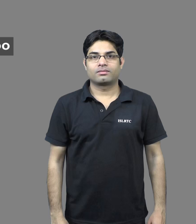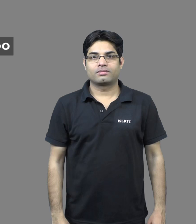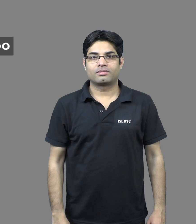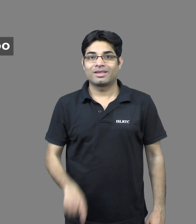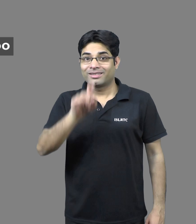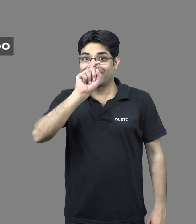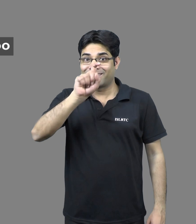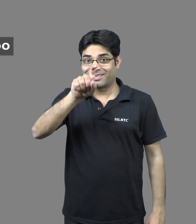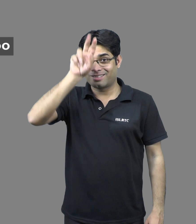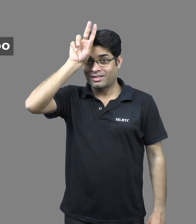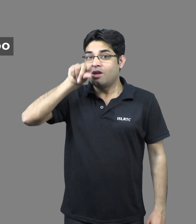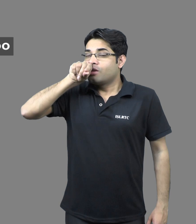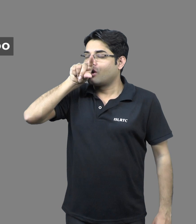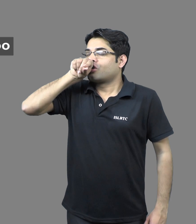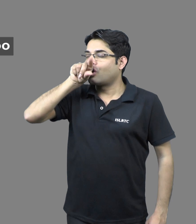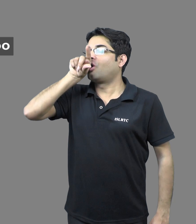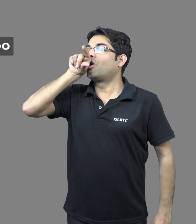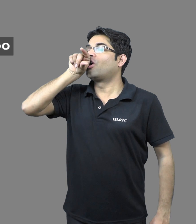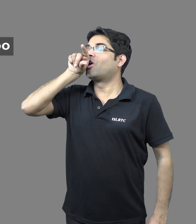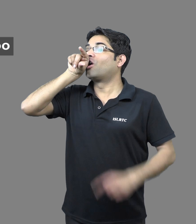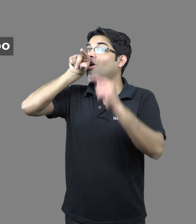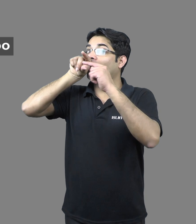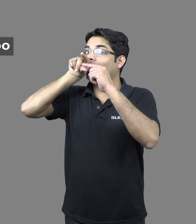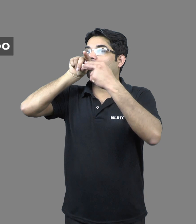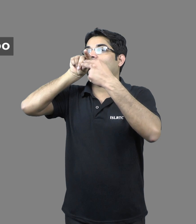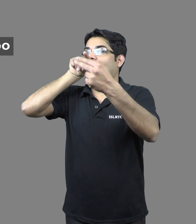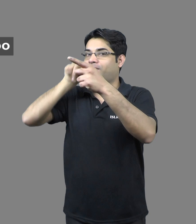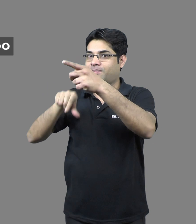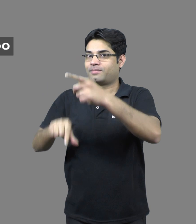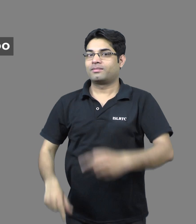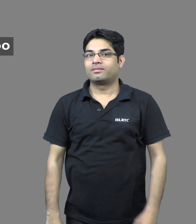Cock-a-Doodle-Doo